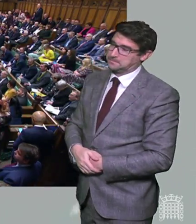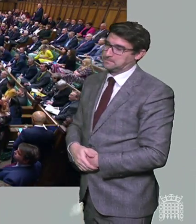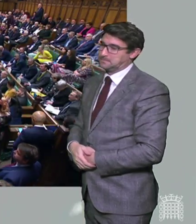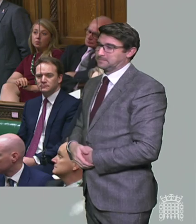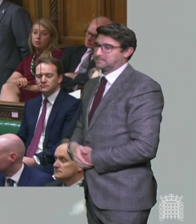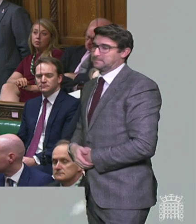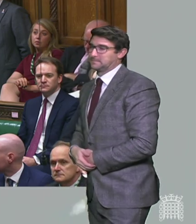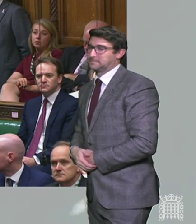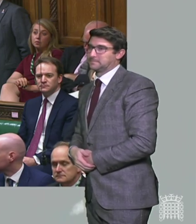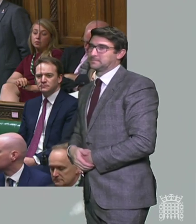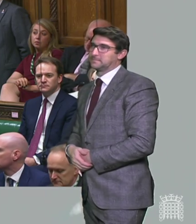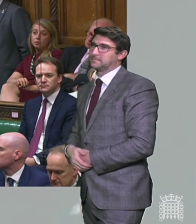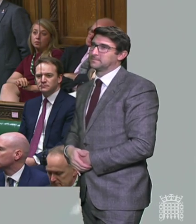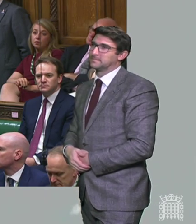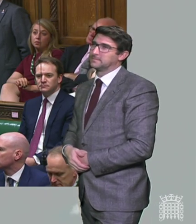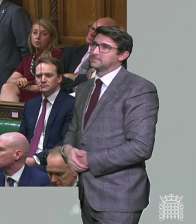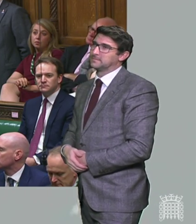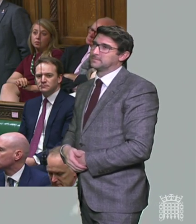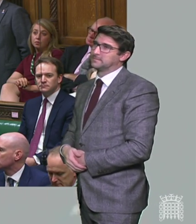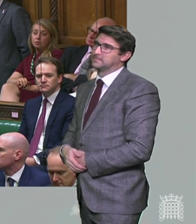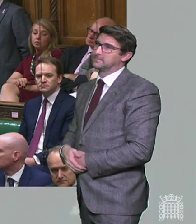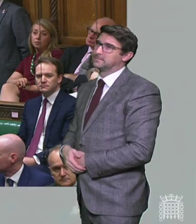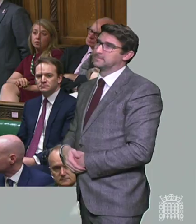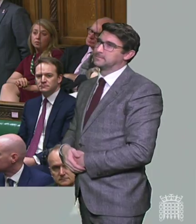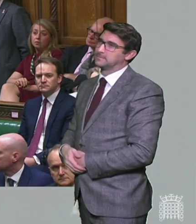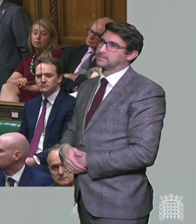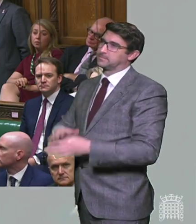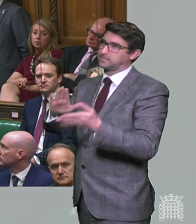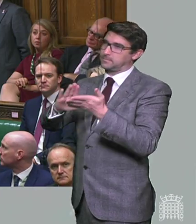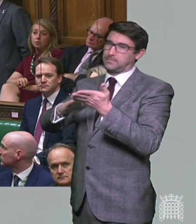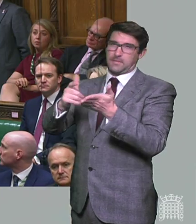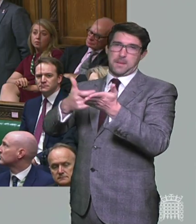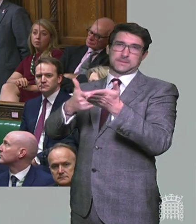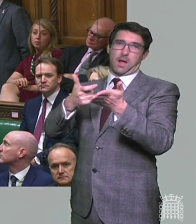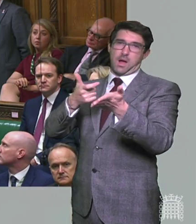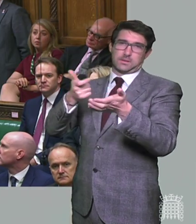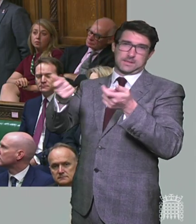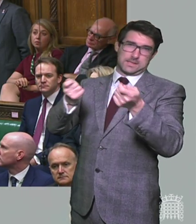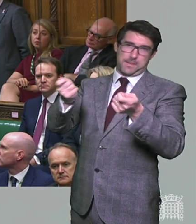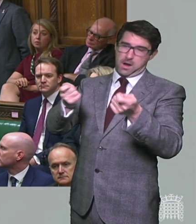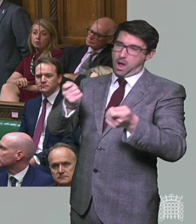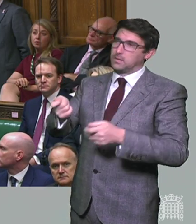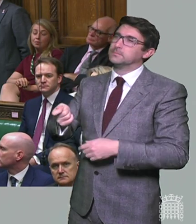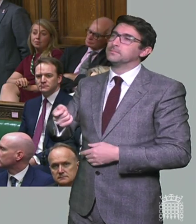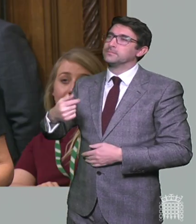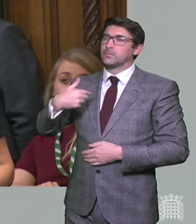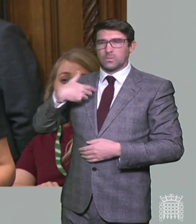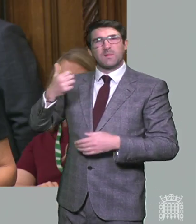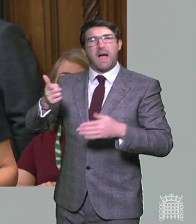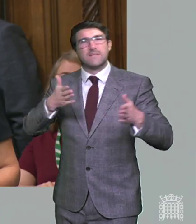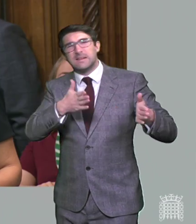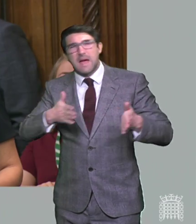The Wey Navigation winds through the heart of Guildford and is a much-treasured part of our local environment.